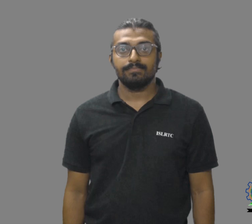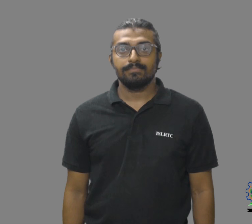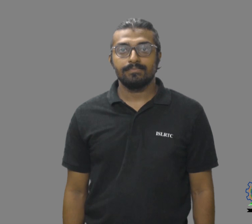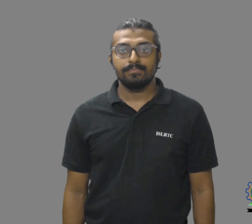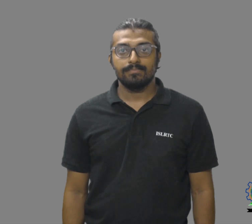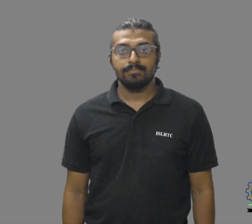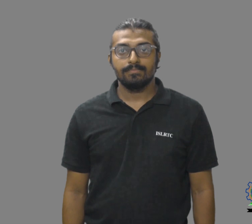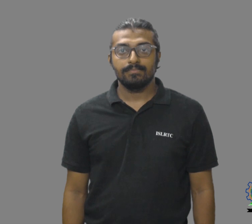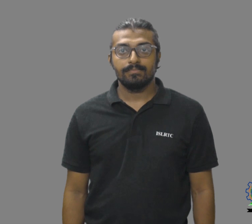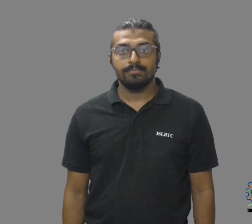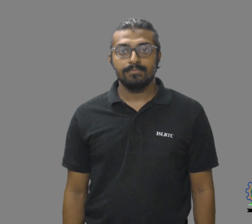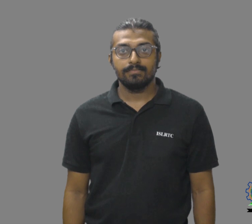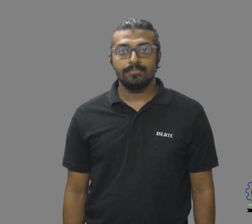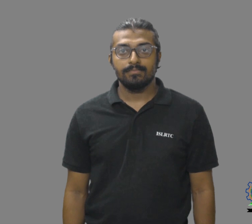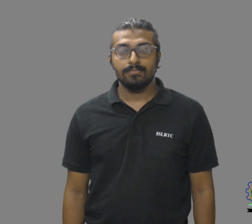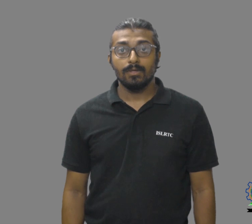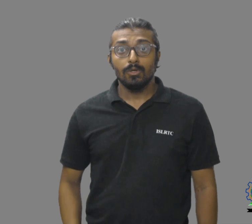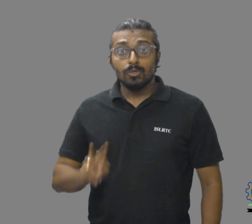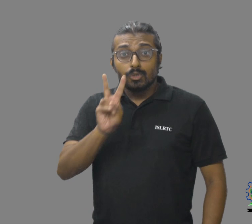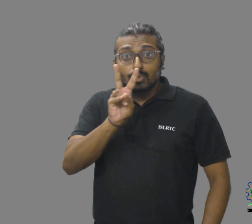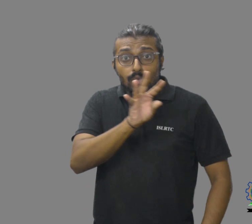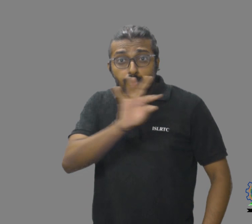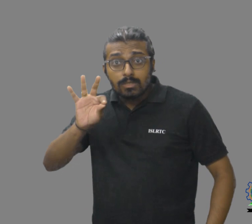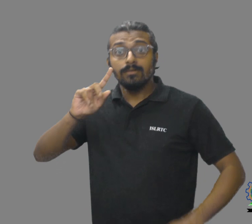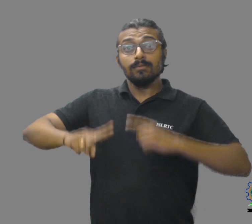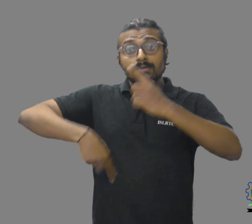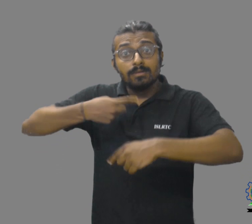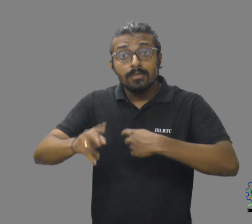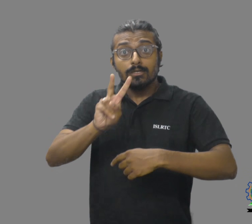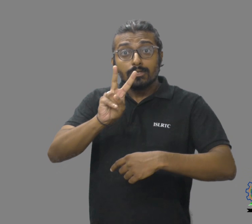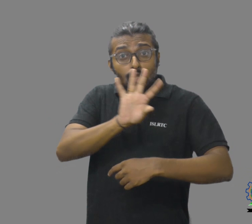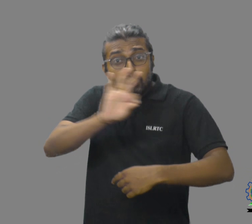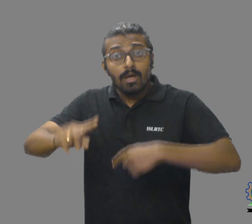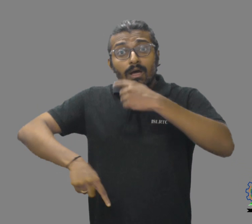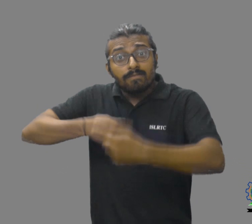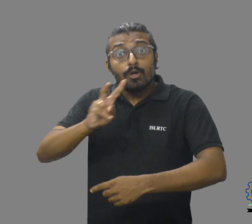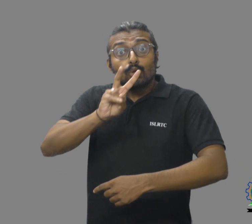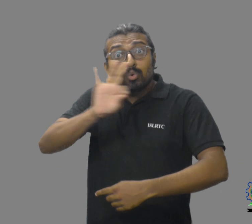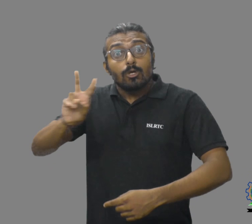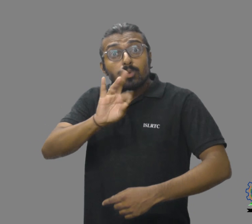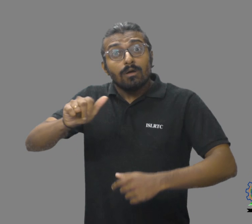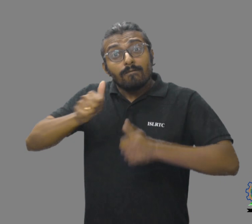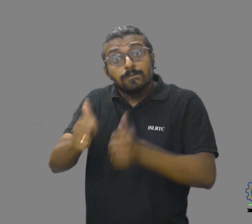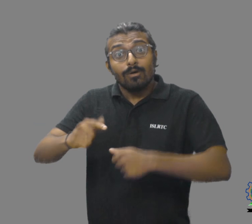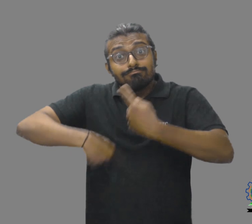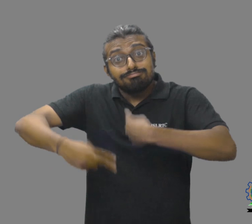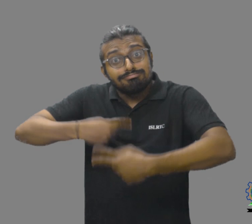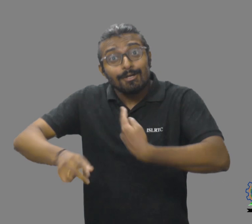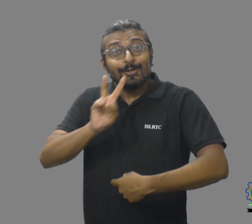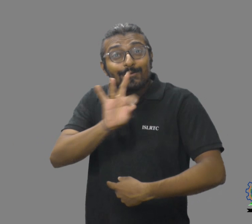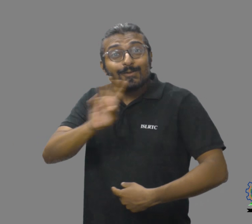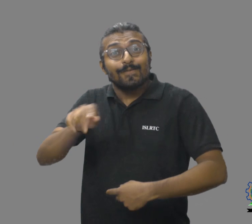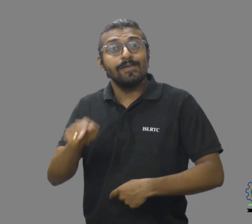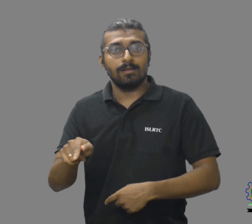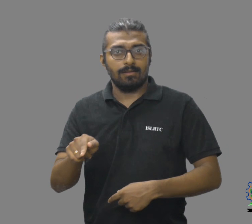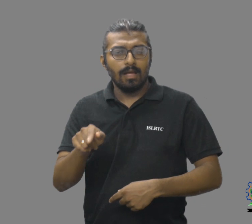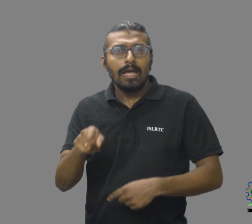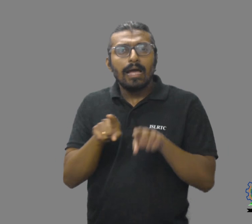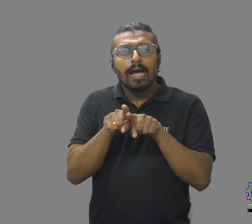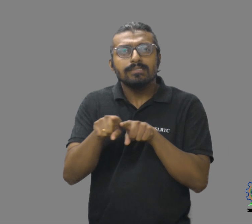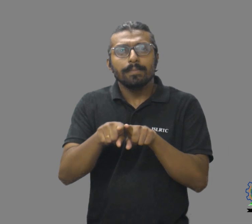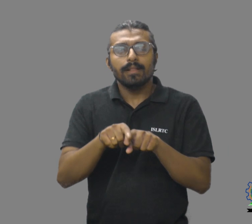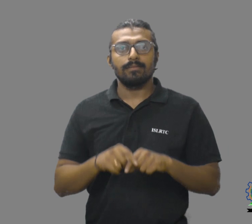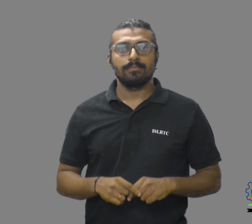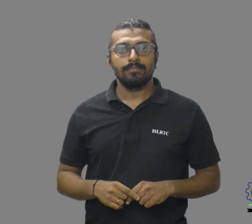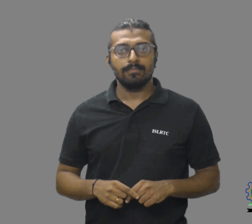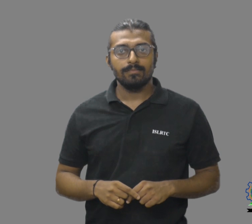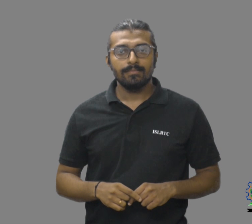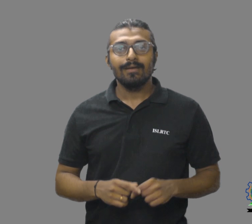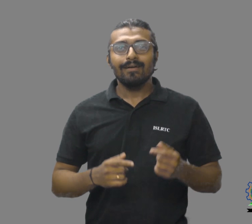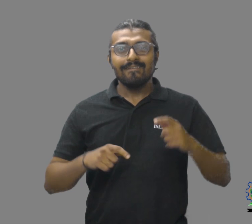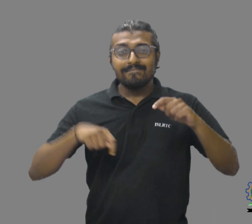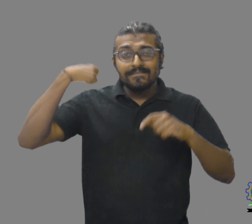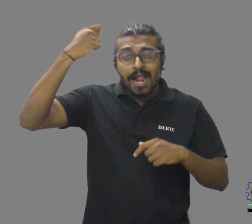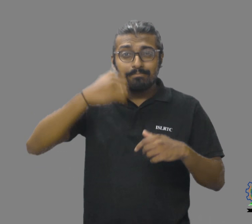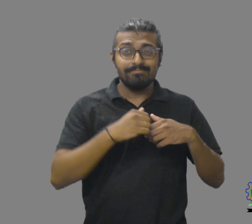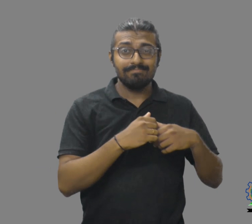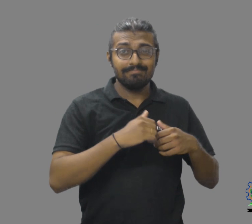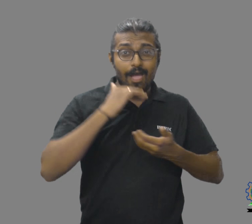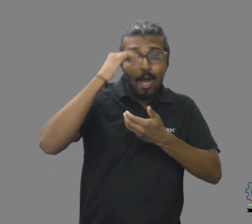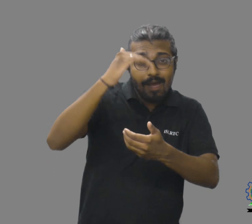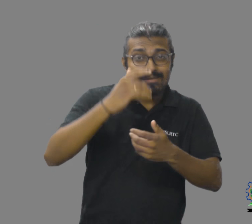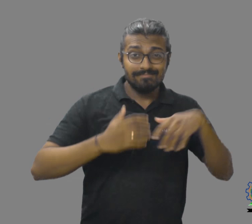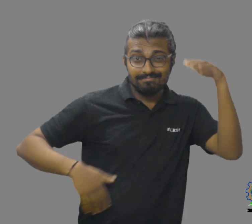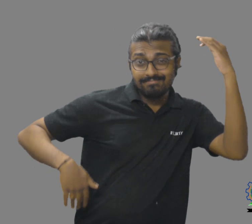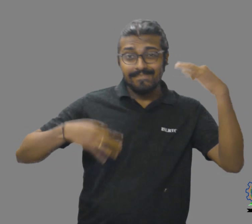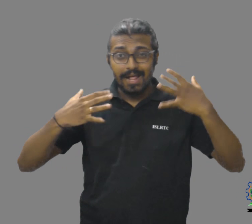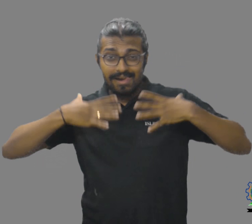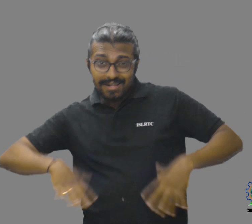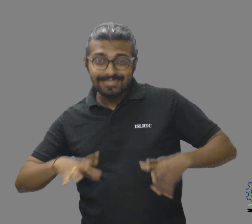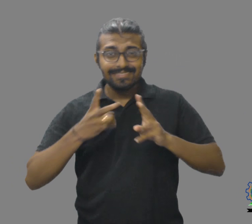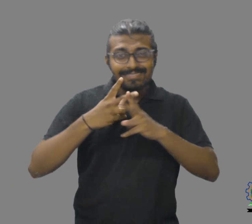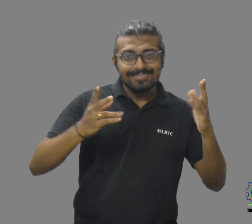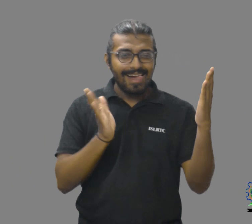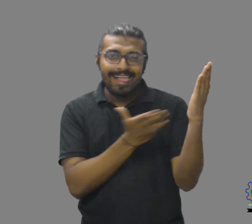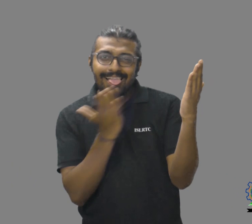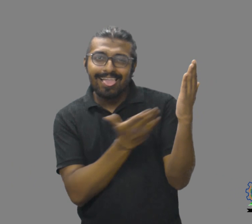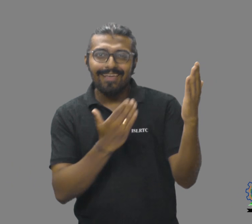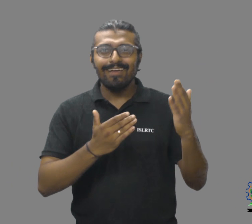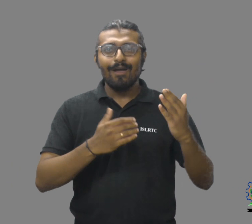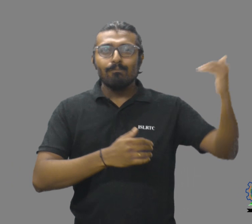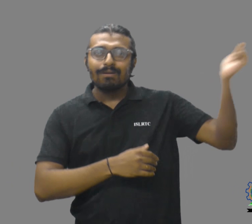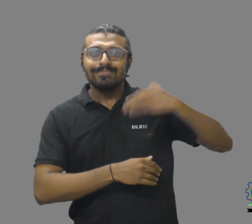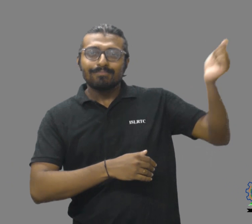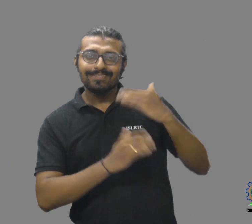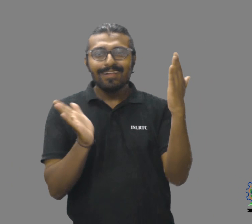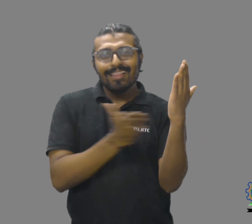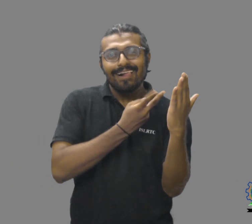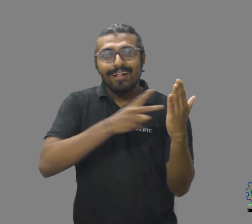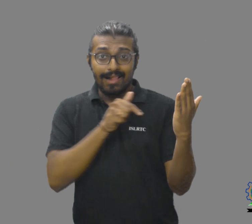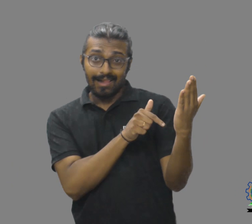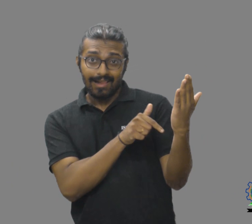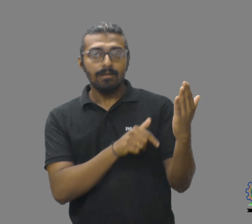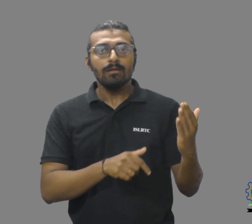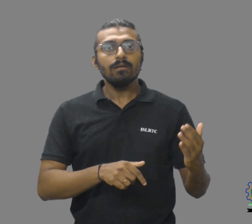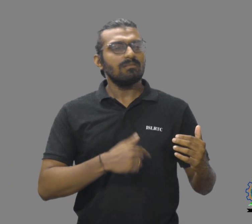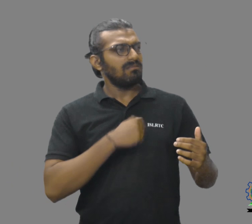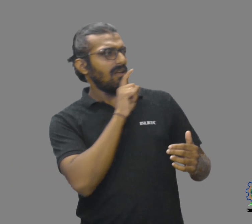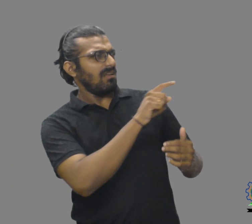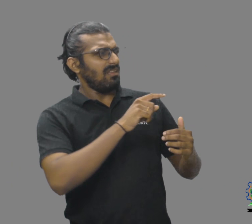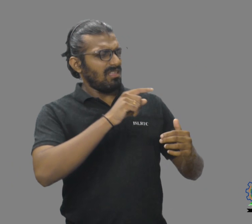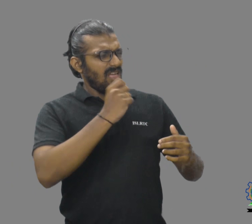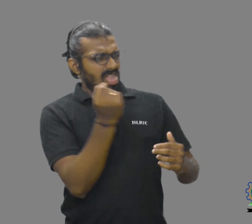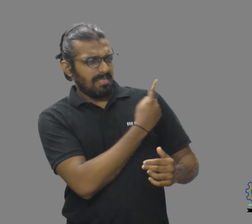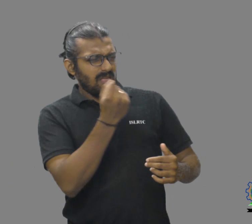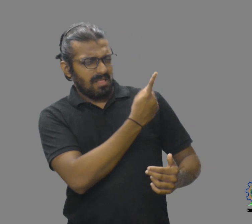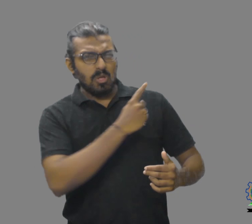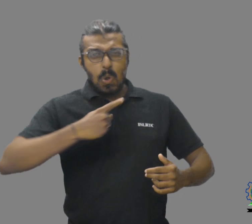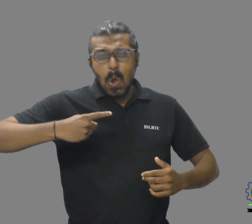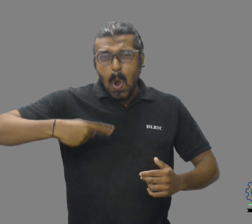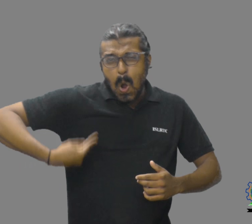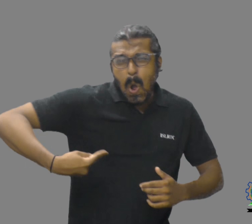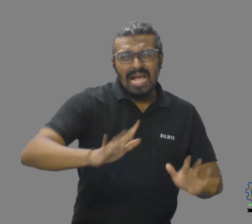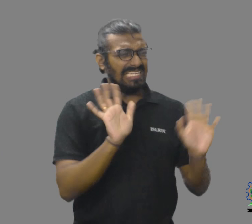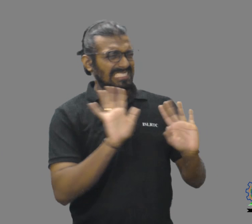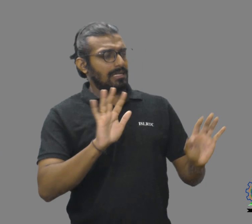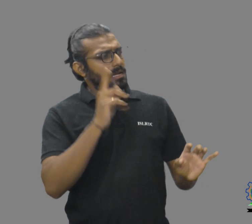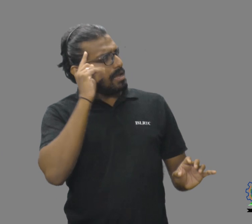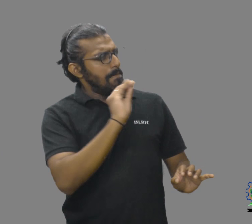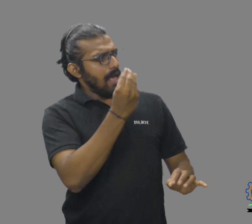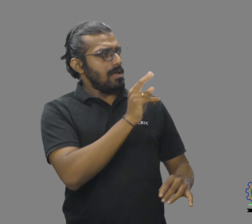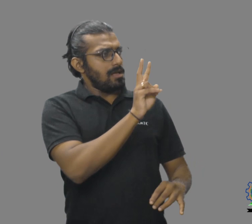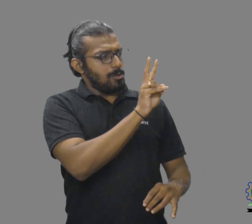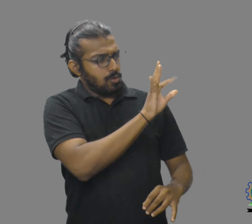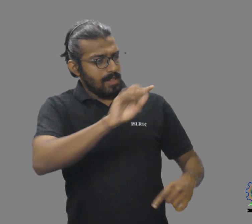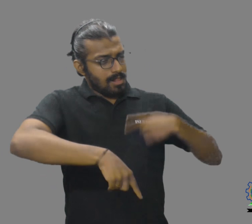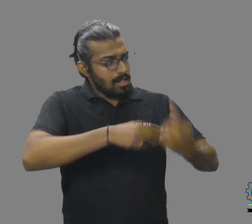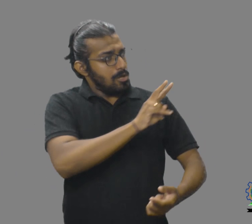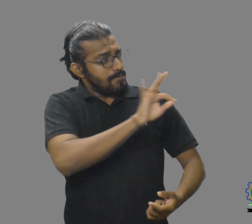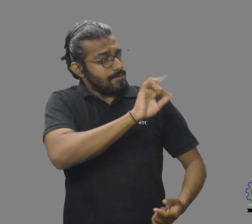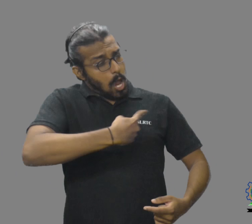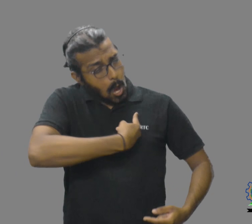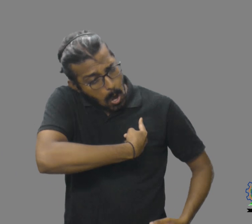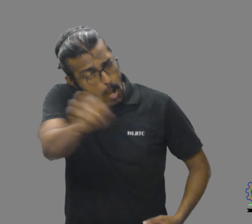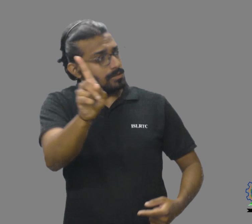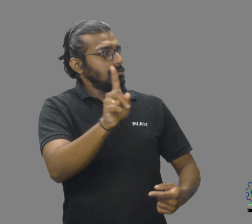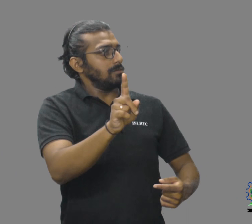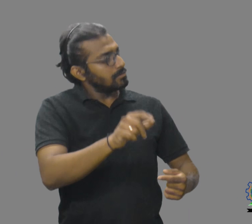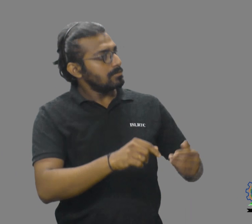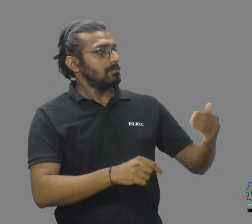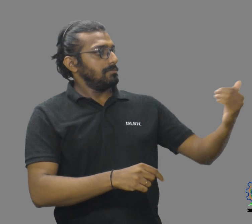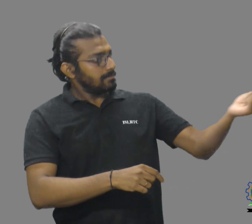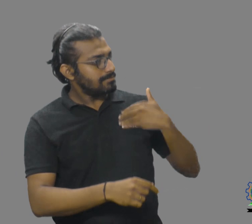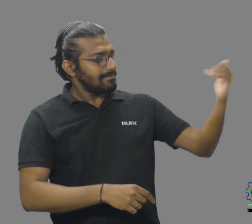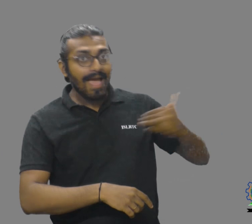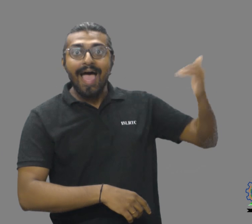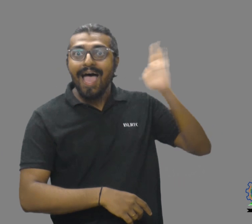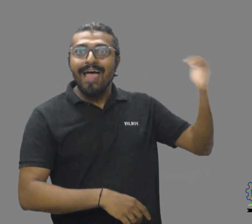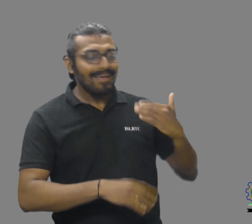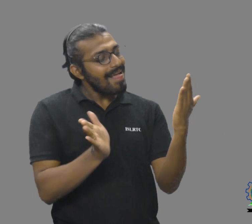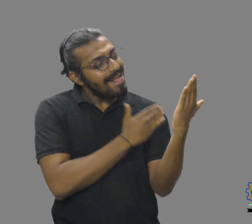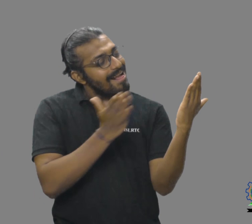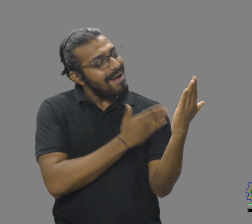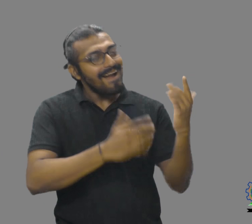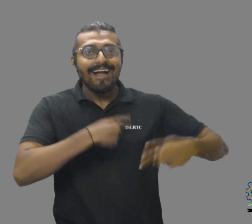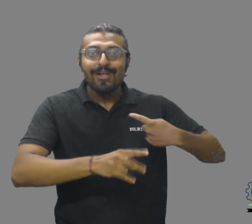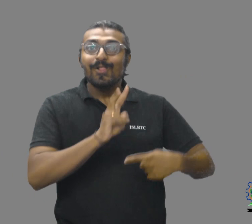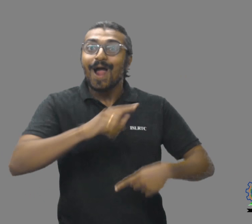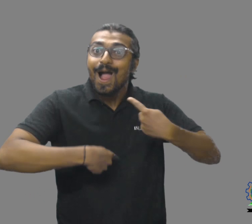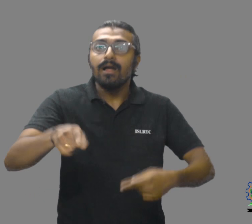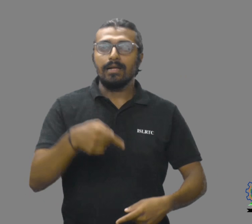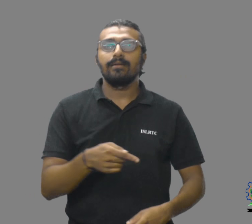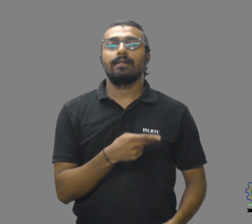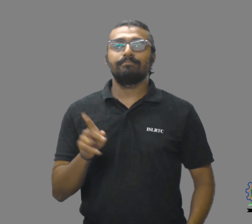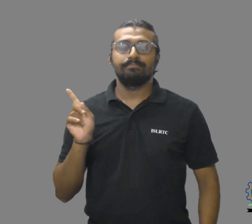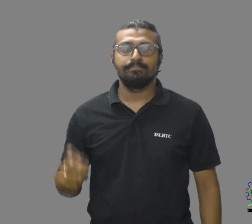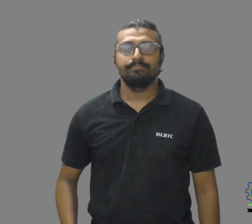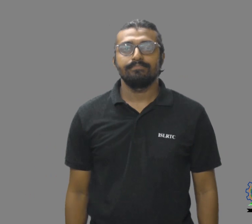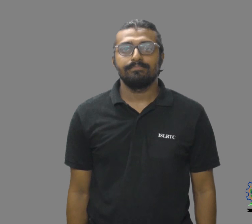Biweekly Fortnightly